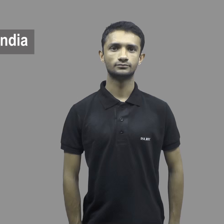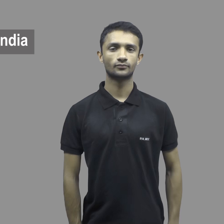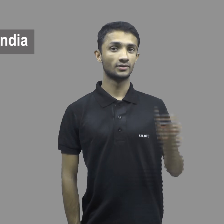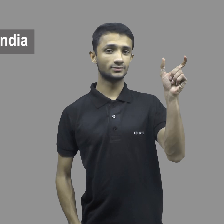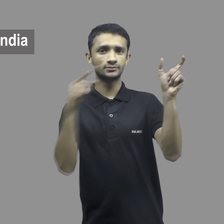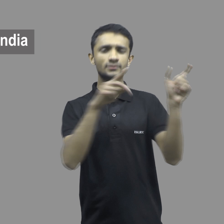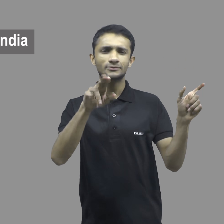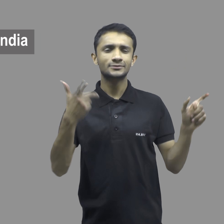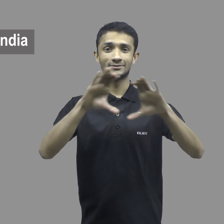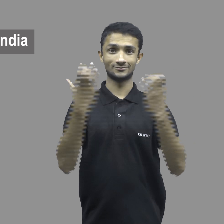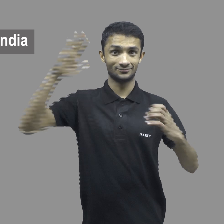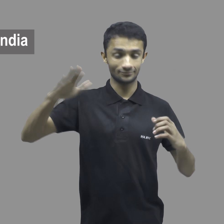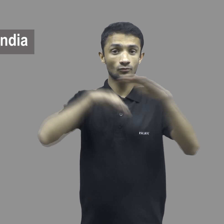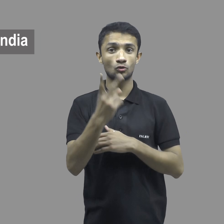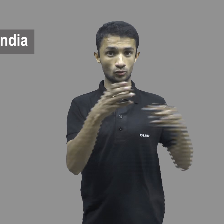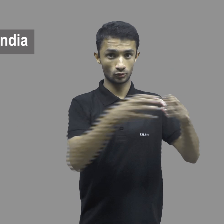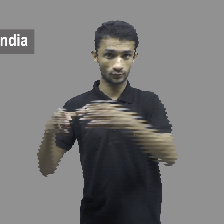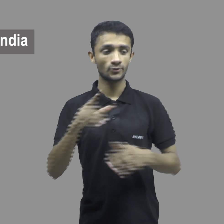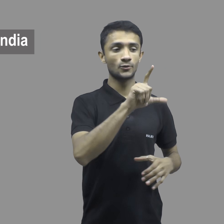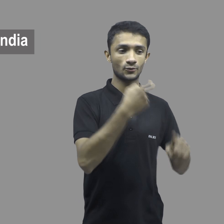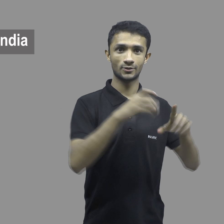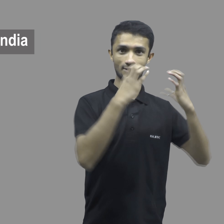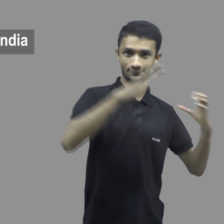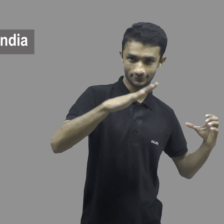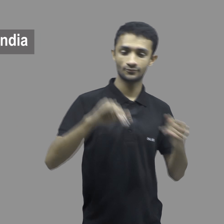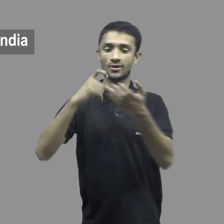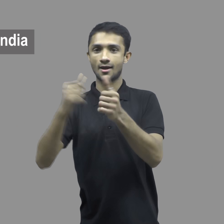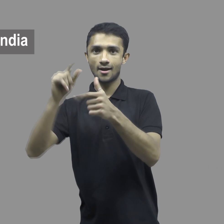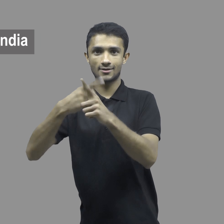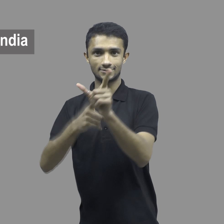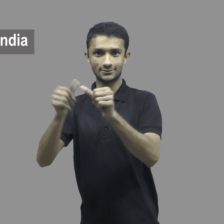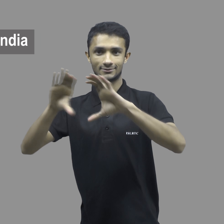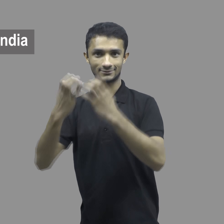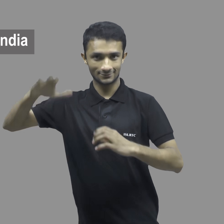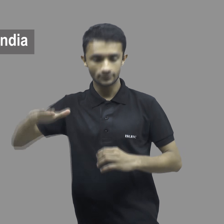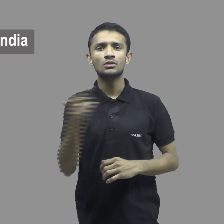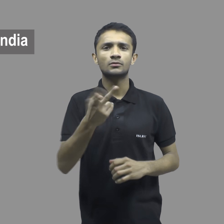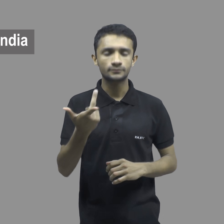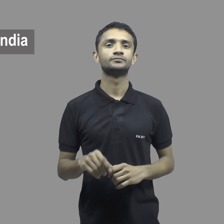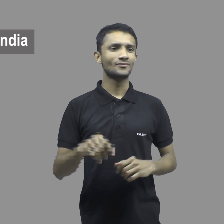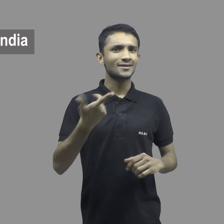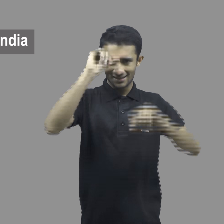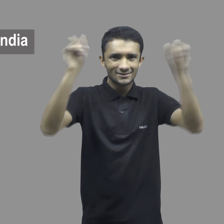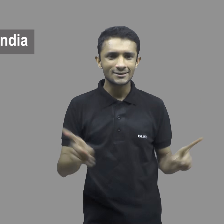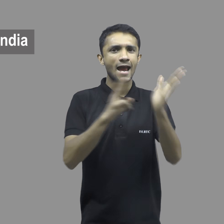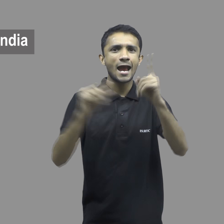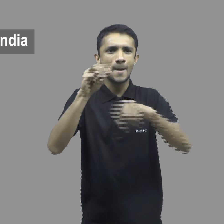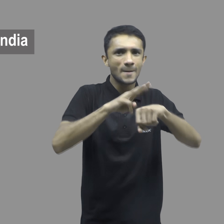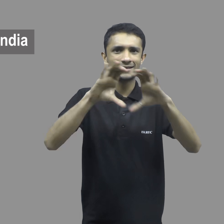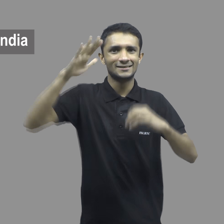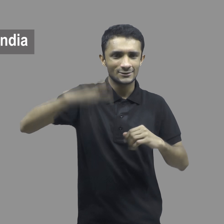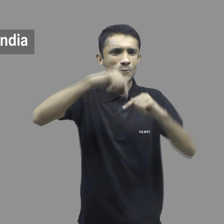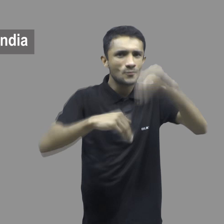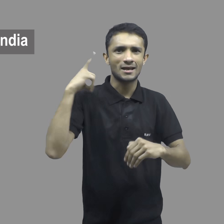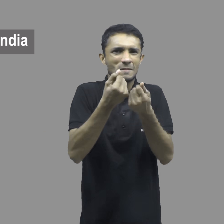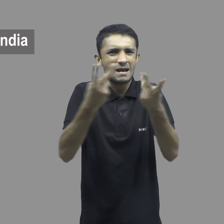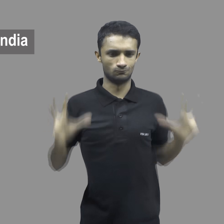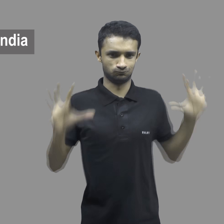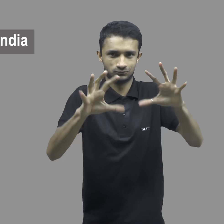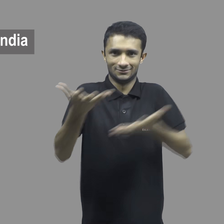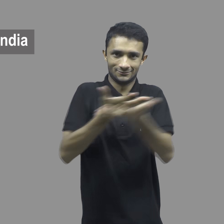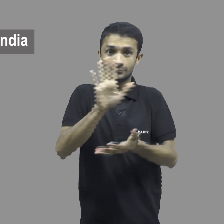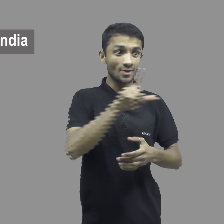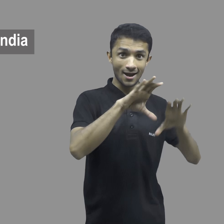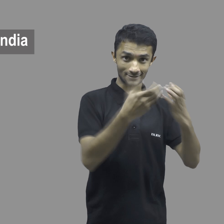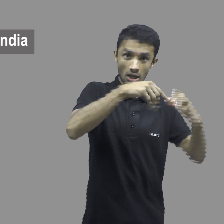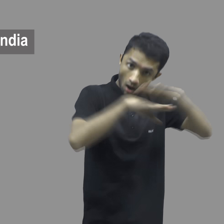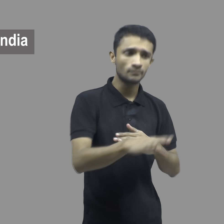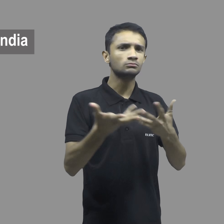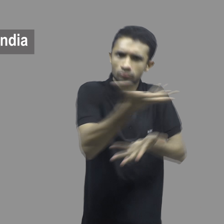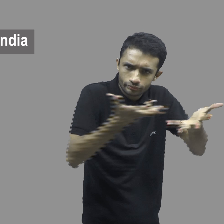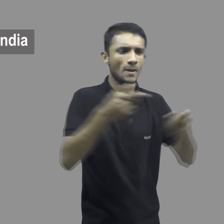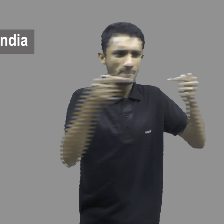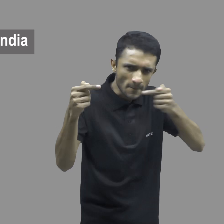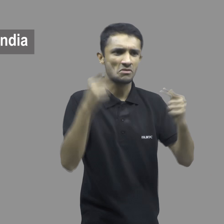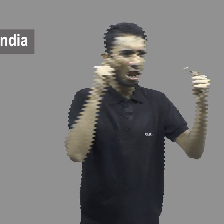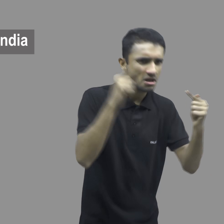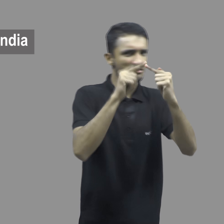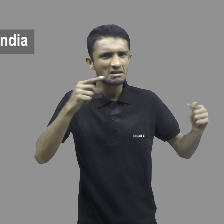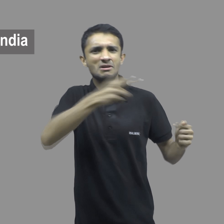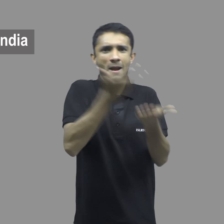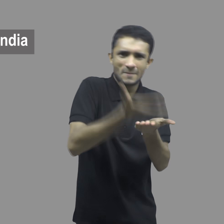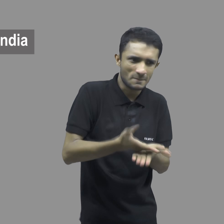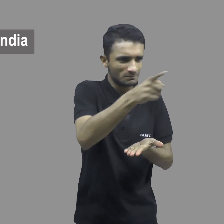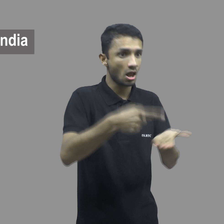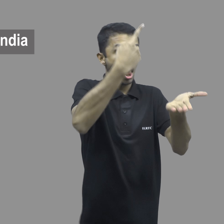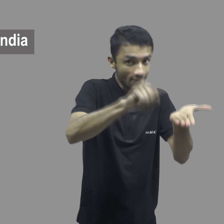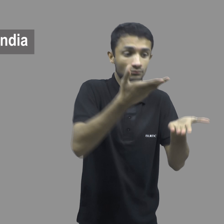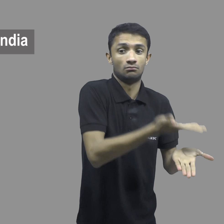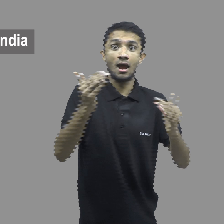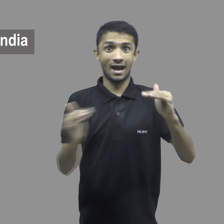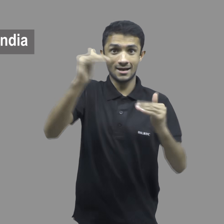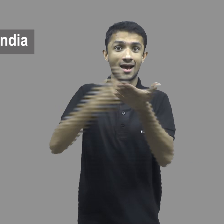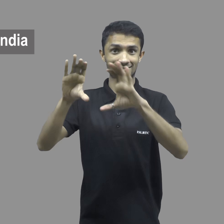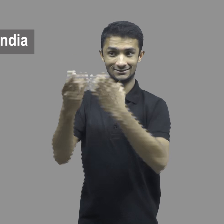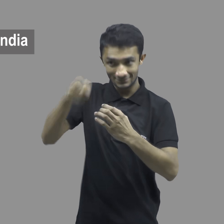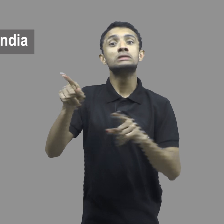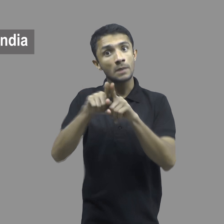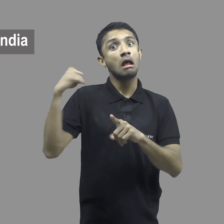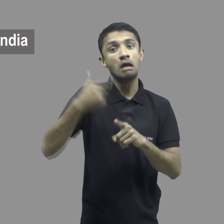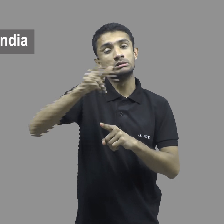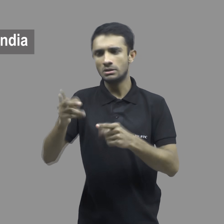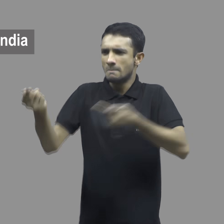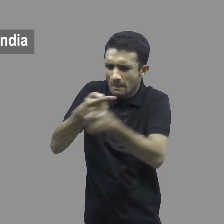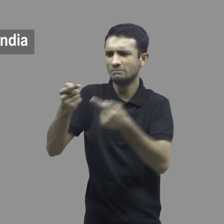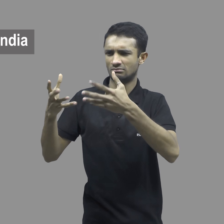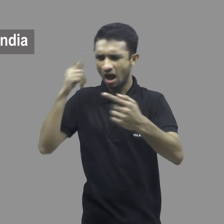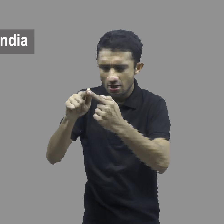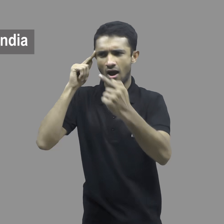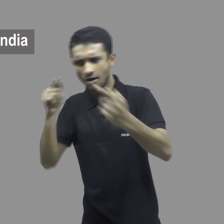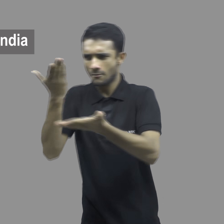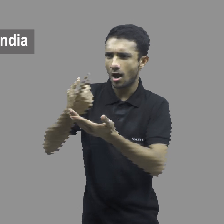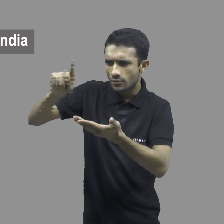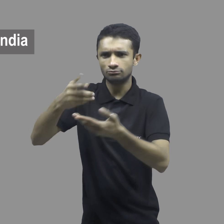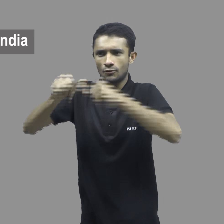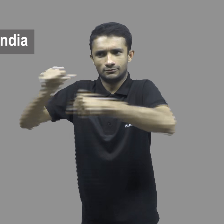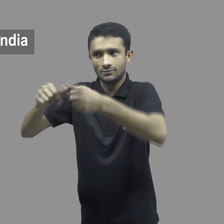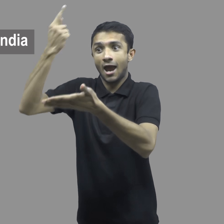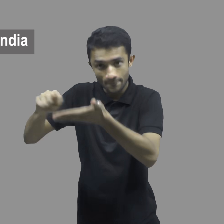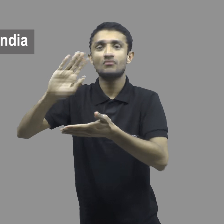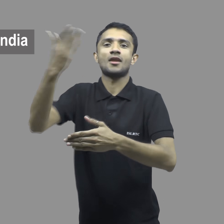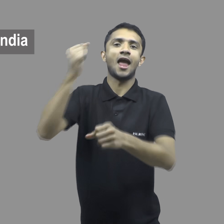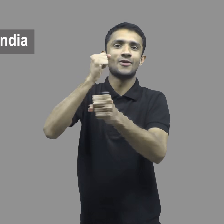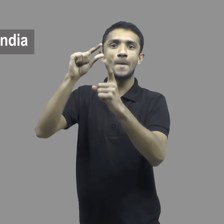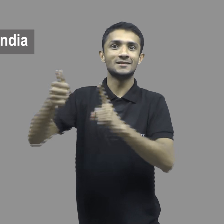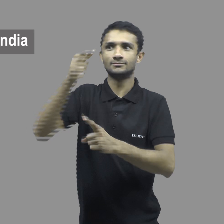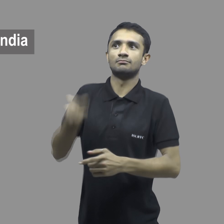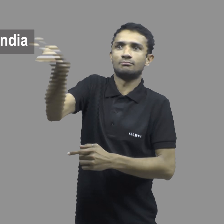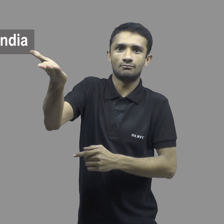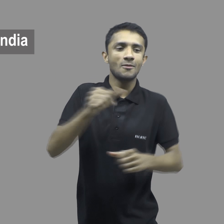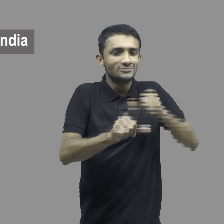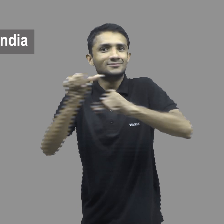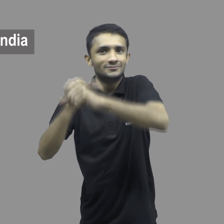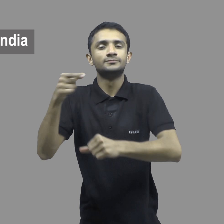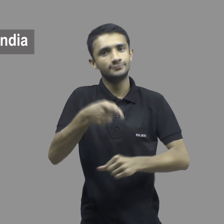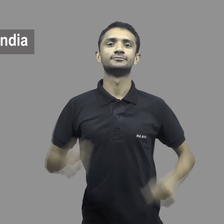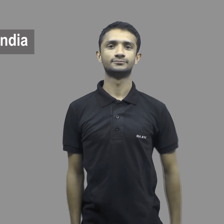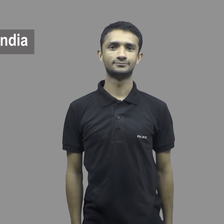Parliament of India